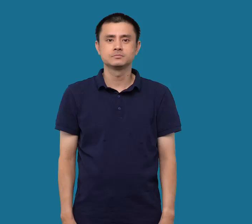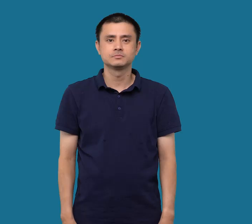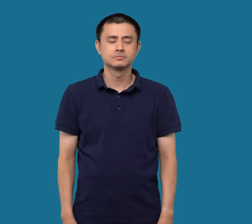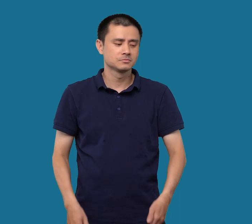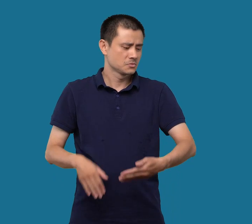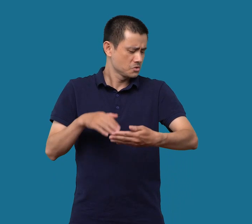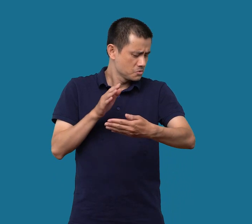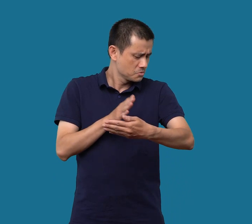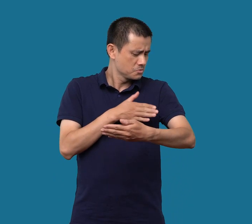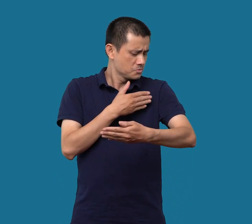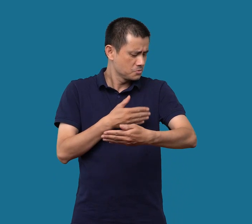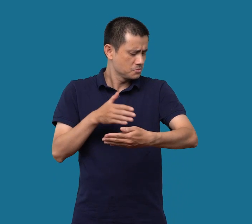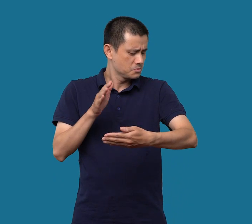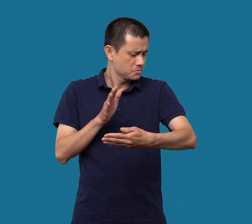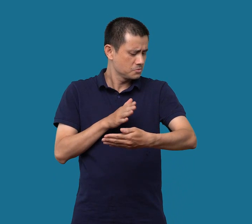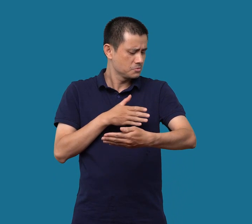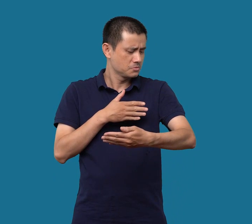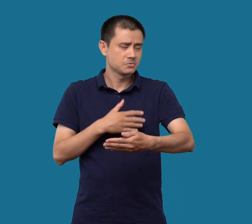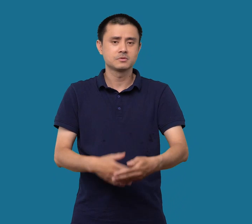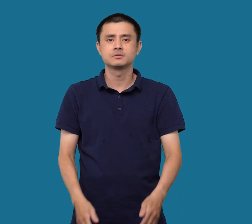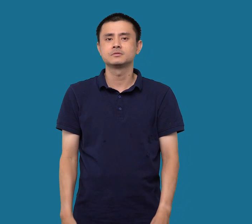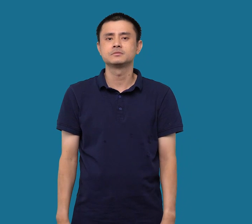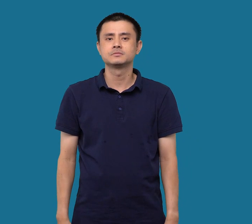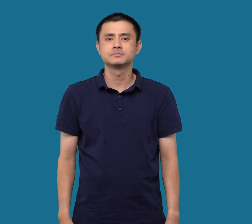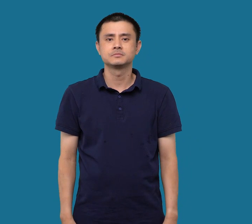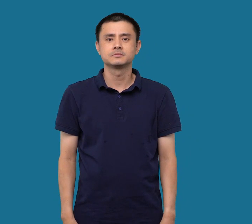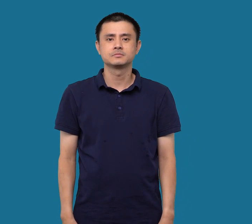hát ru